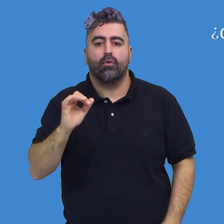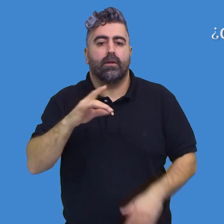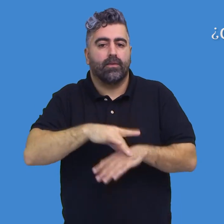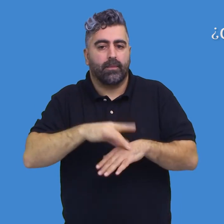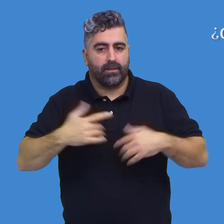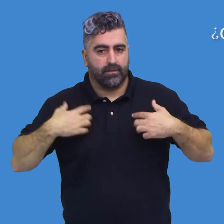enfermo